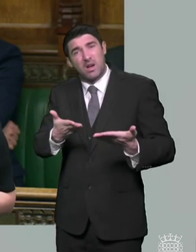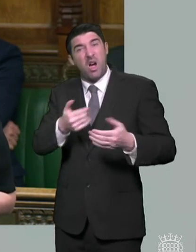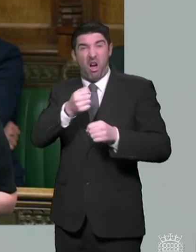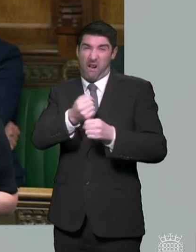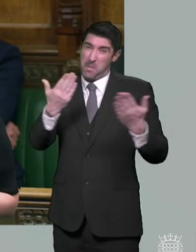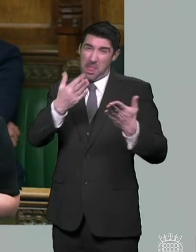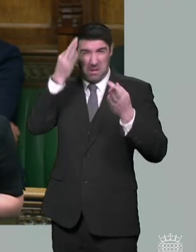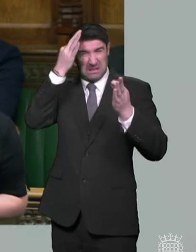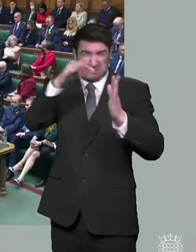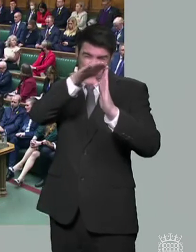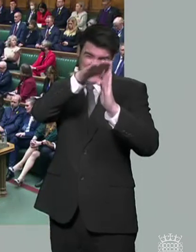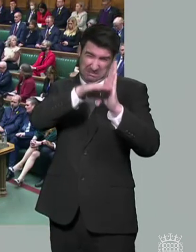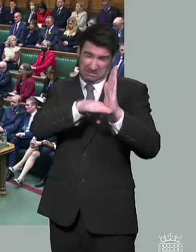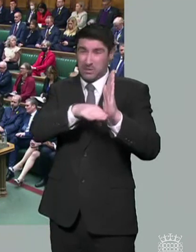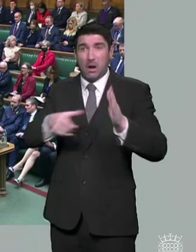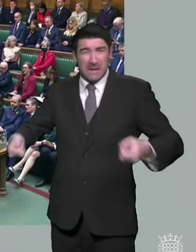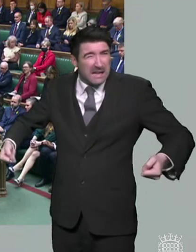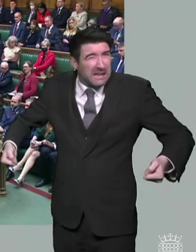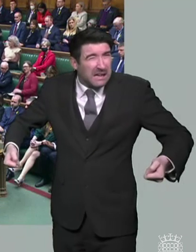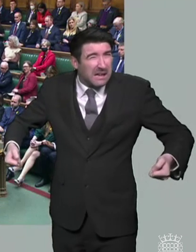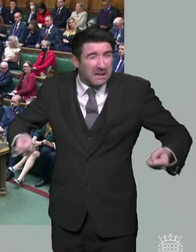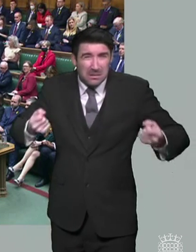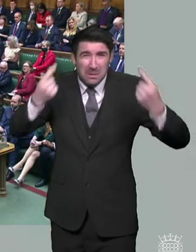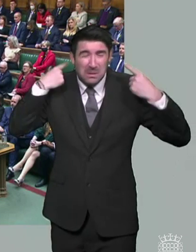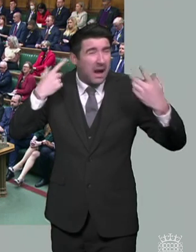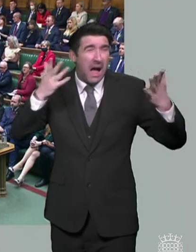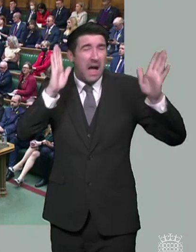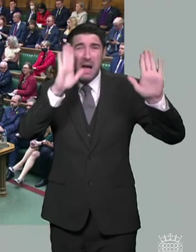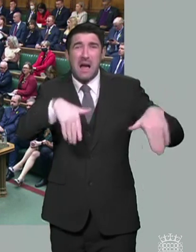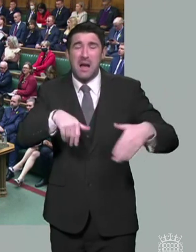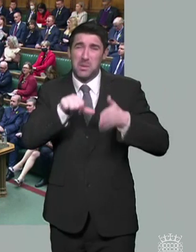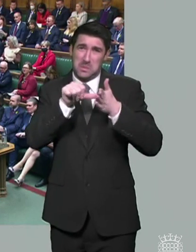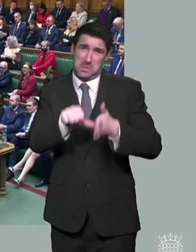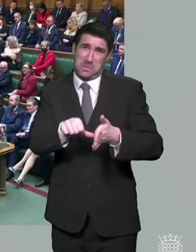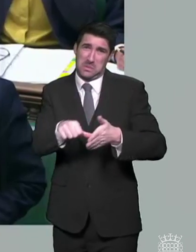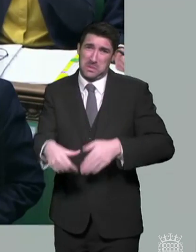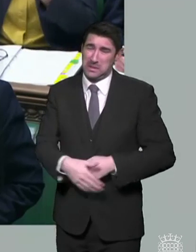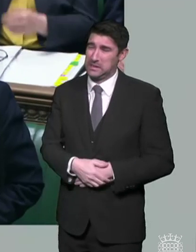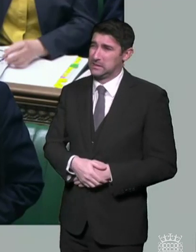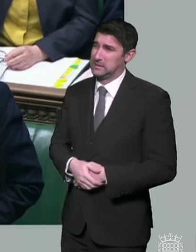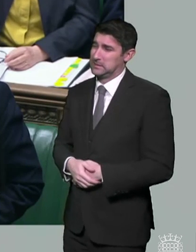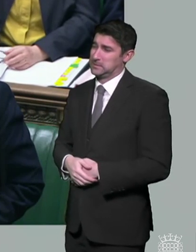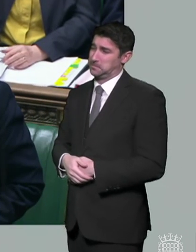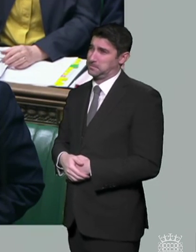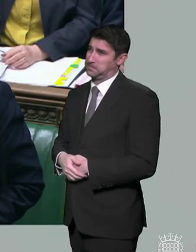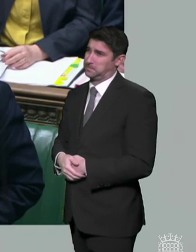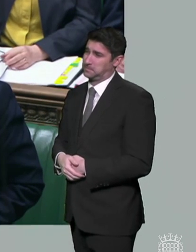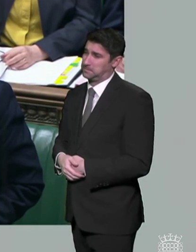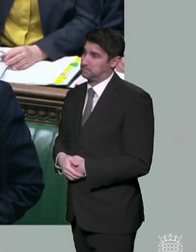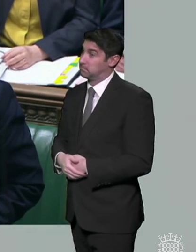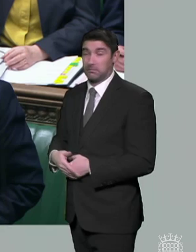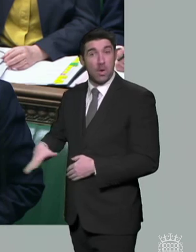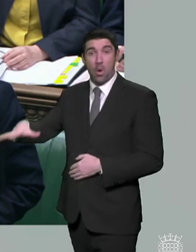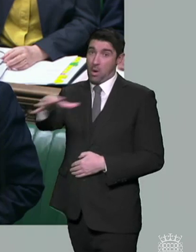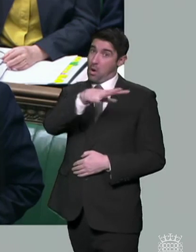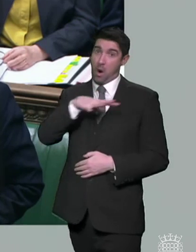I thank the honourable Member very much, and I know that the sympathies of the whole House are with her in what she is trying to do.